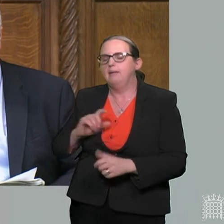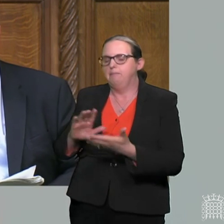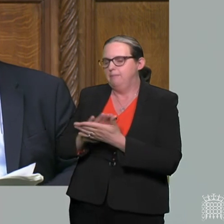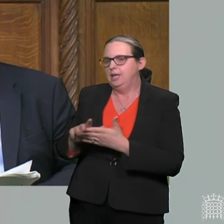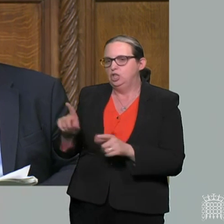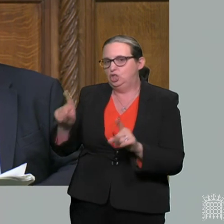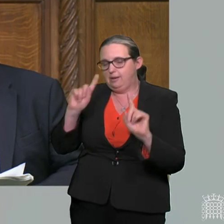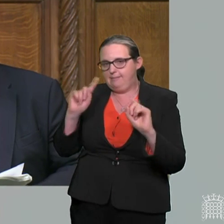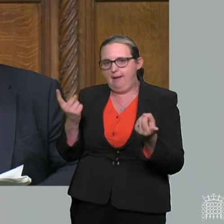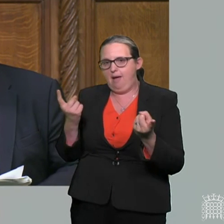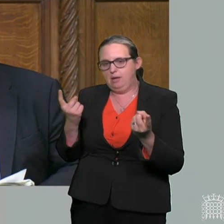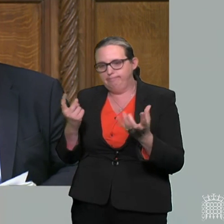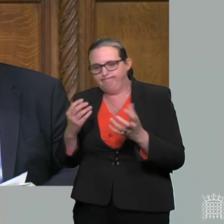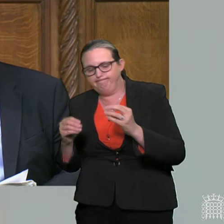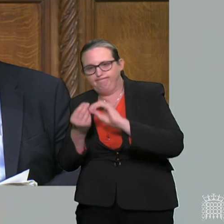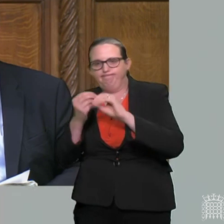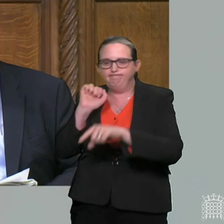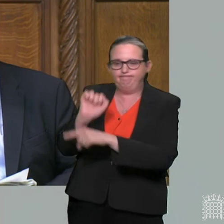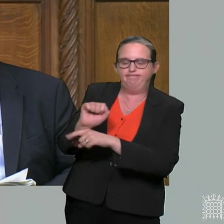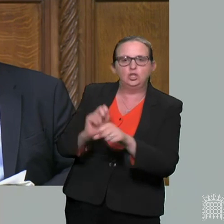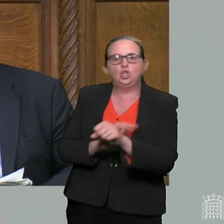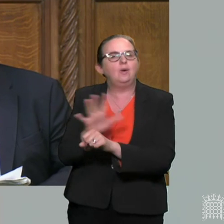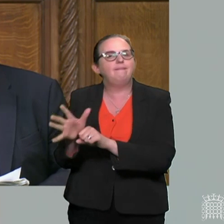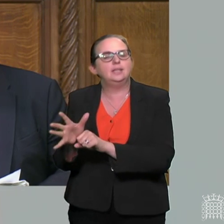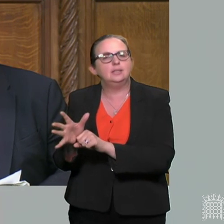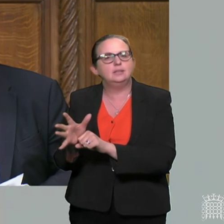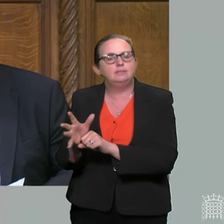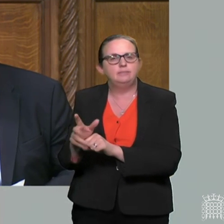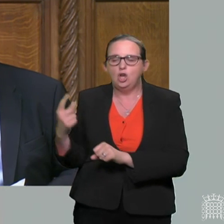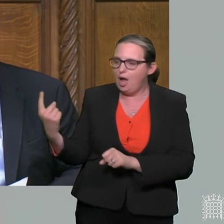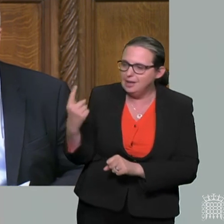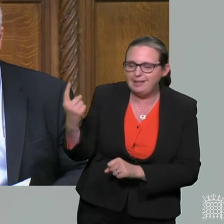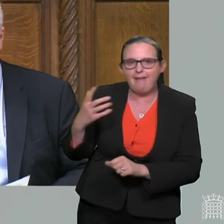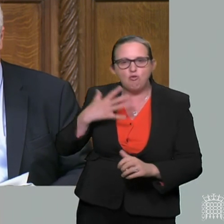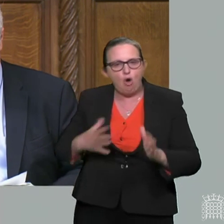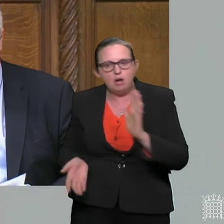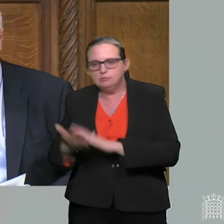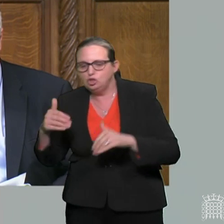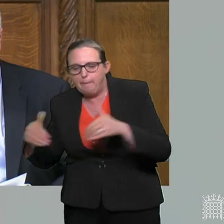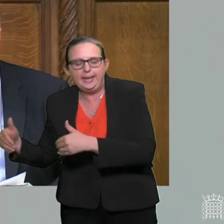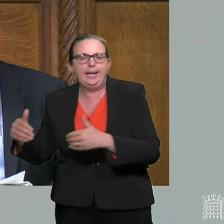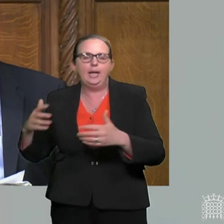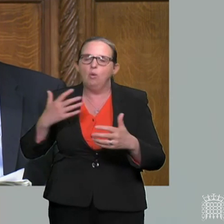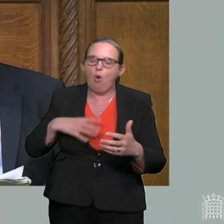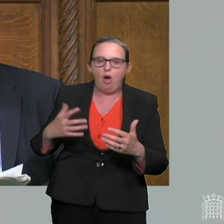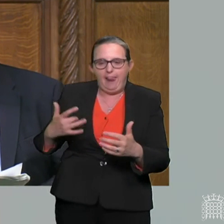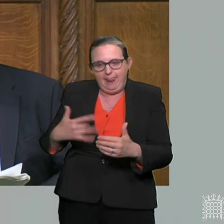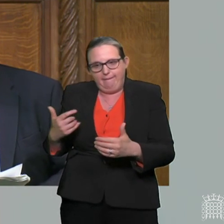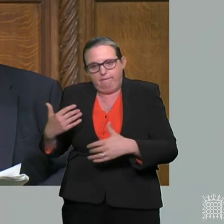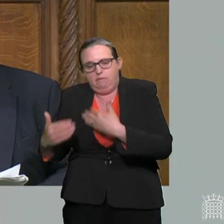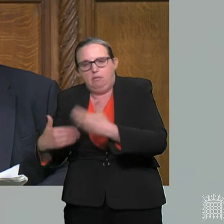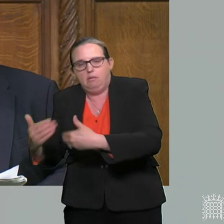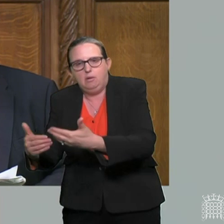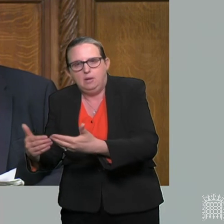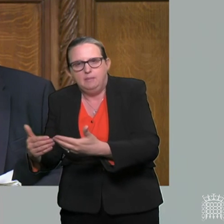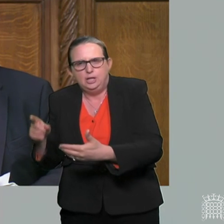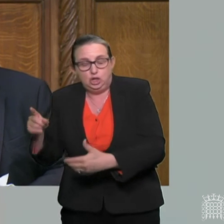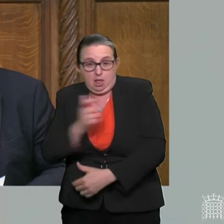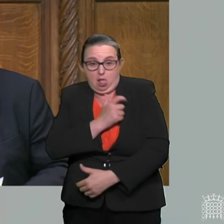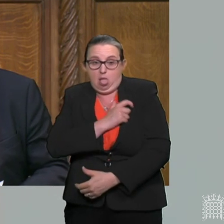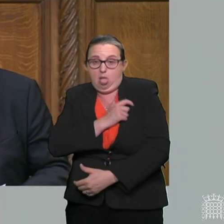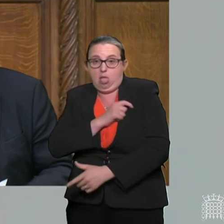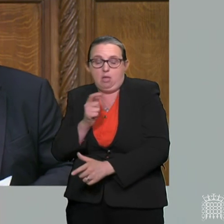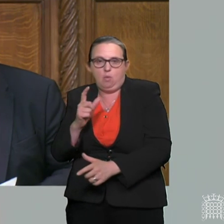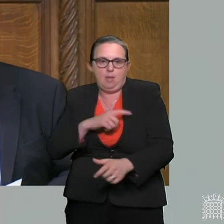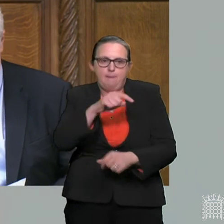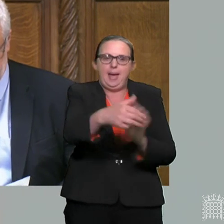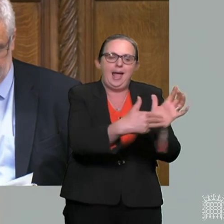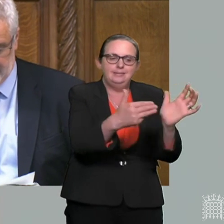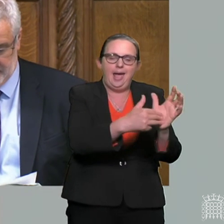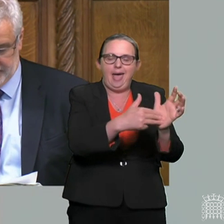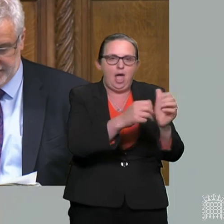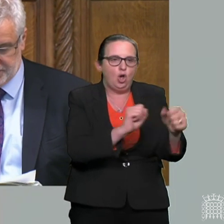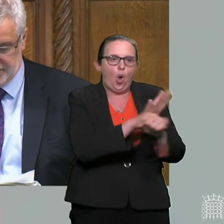Jacqui wants to live as normal a life as possible, and to do everyday things like going shopping, but she is terrified and she thinks that the rapid lifting of restrictions on Monday is putting her at risk.